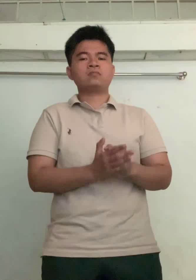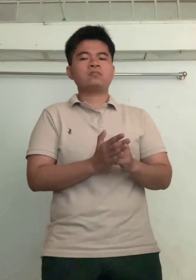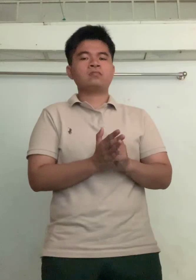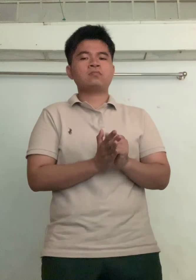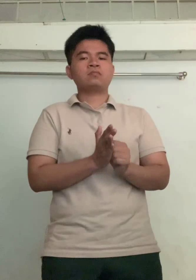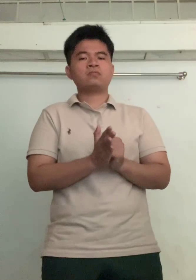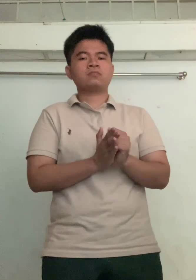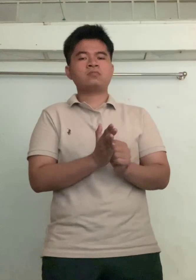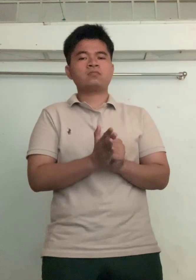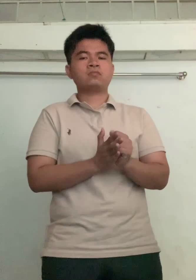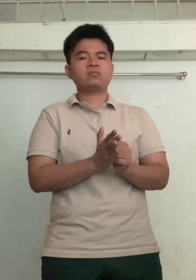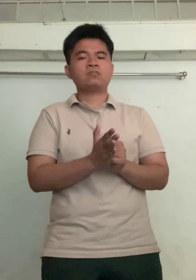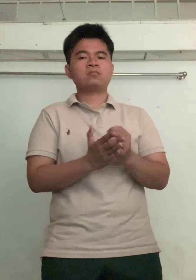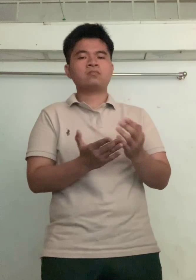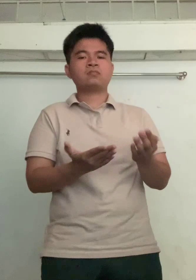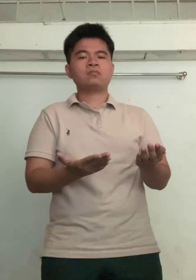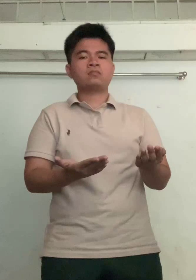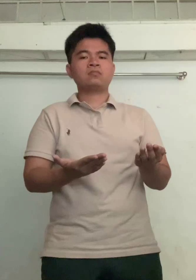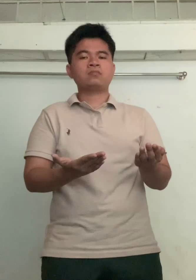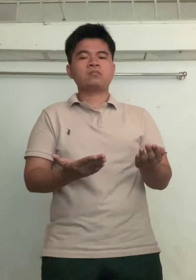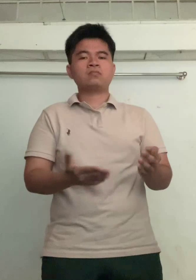thang nay